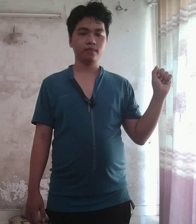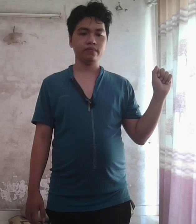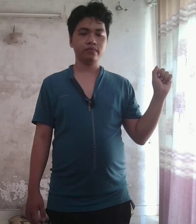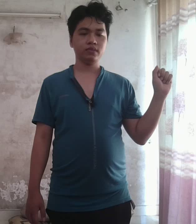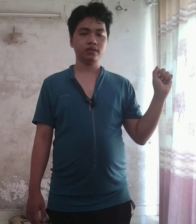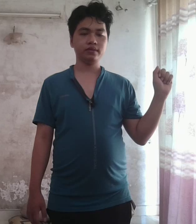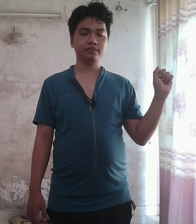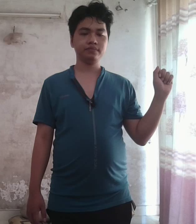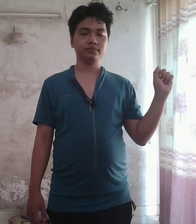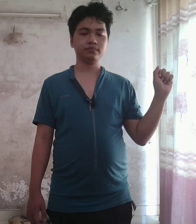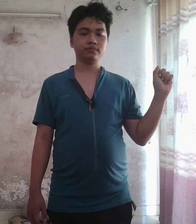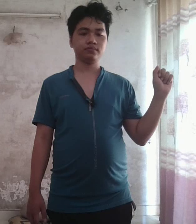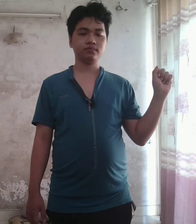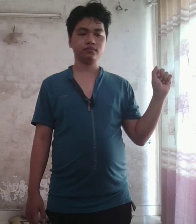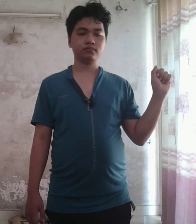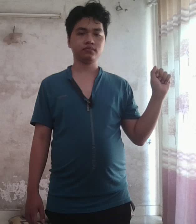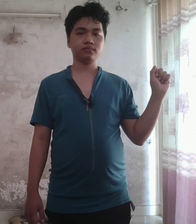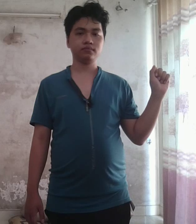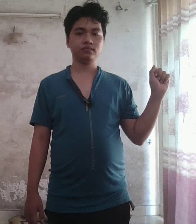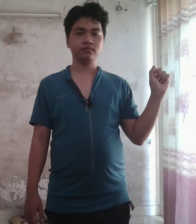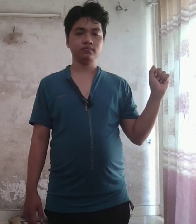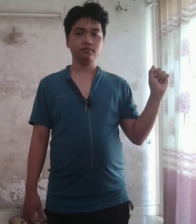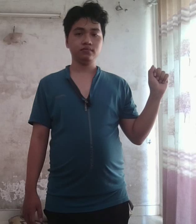a